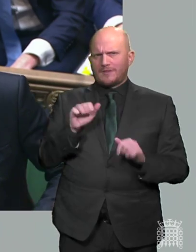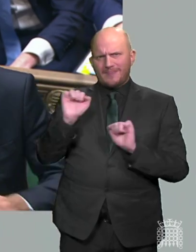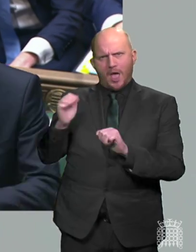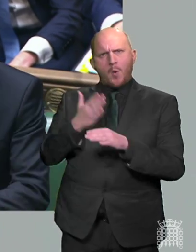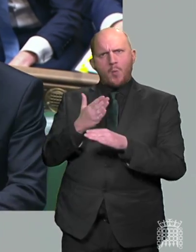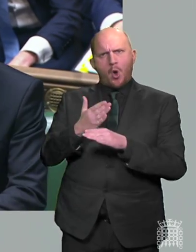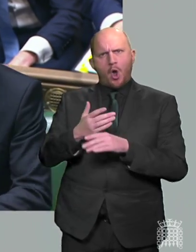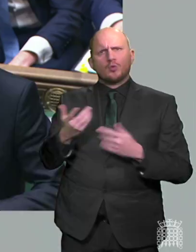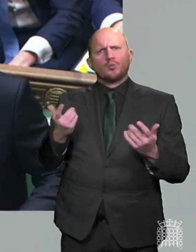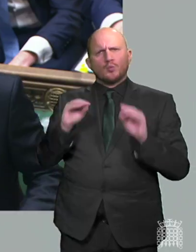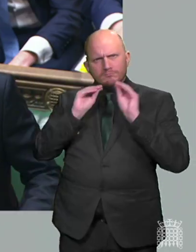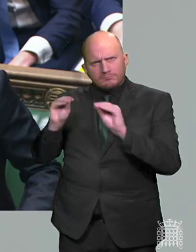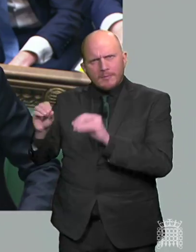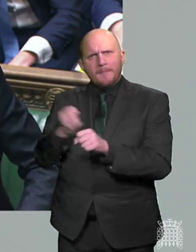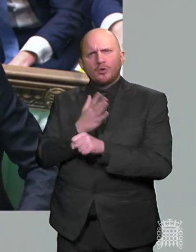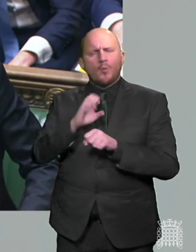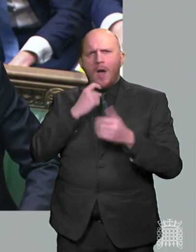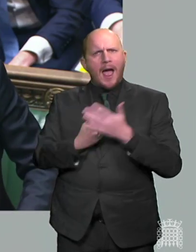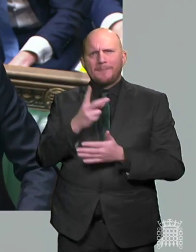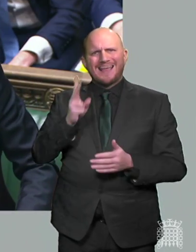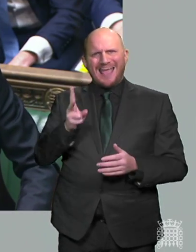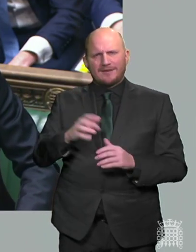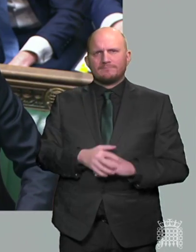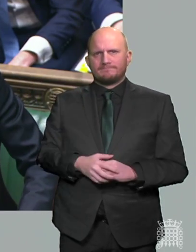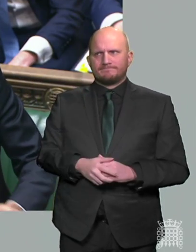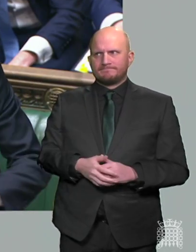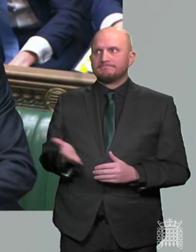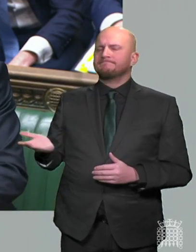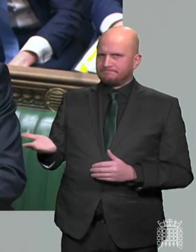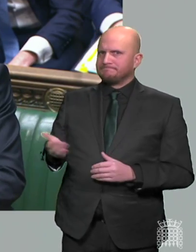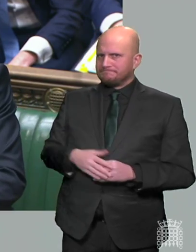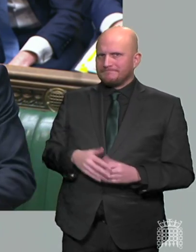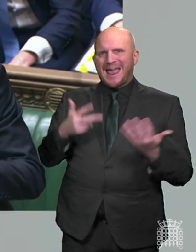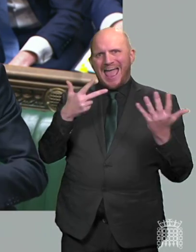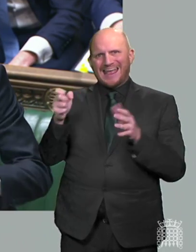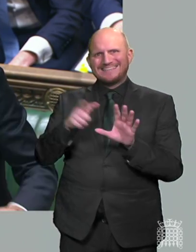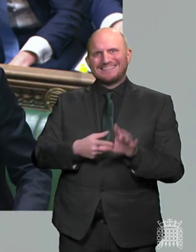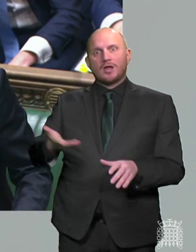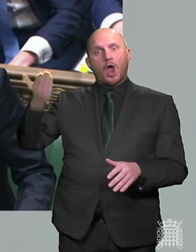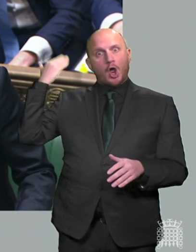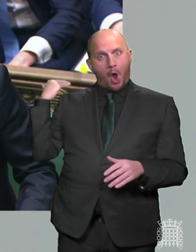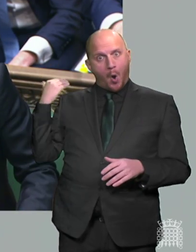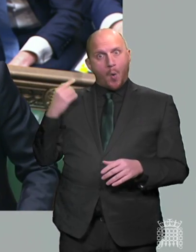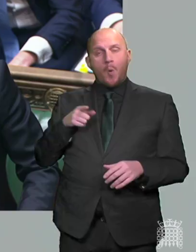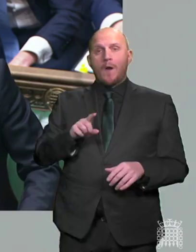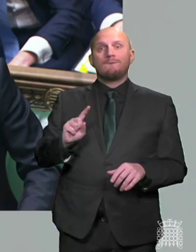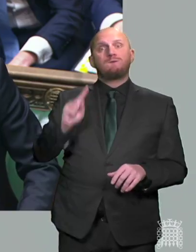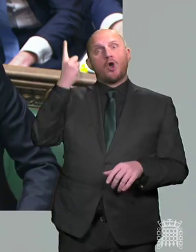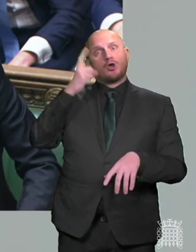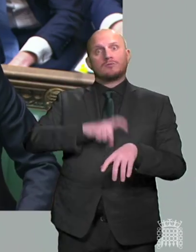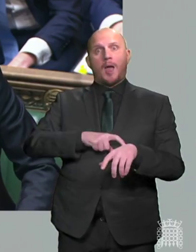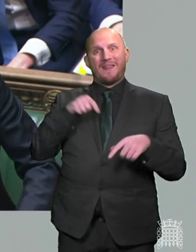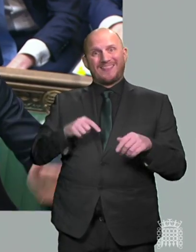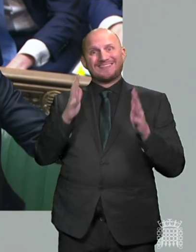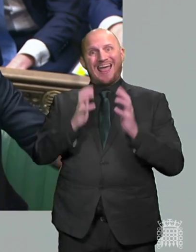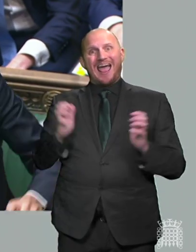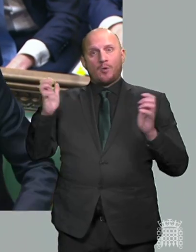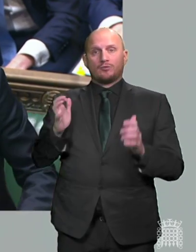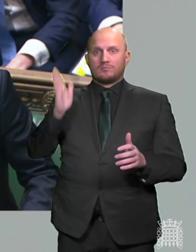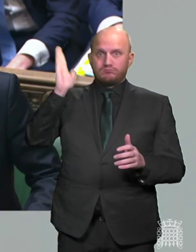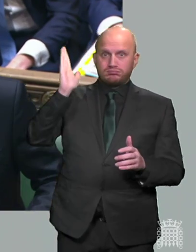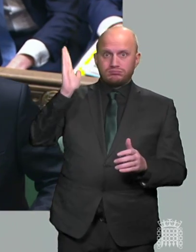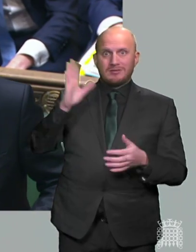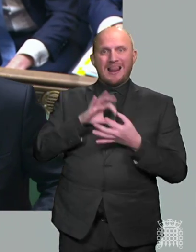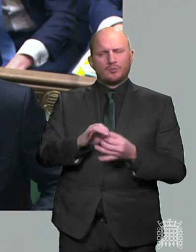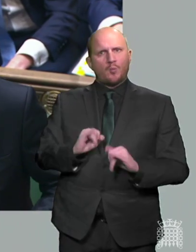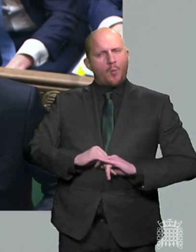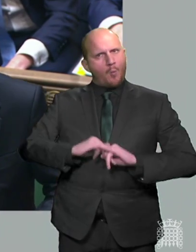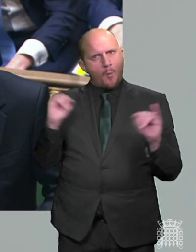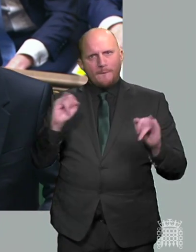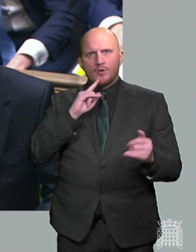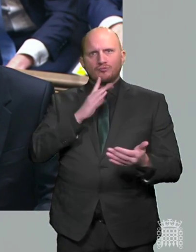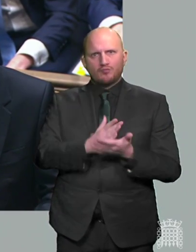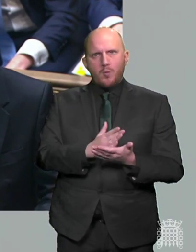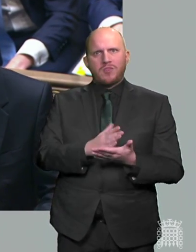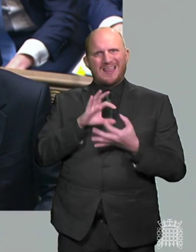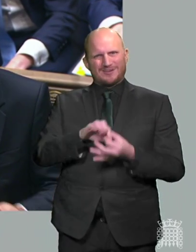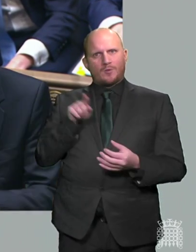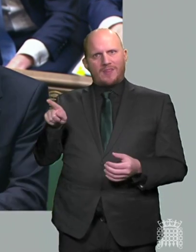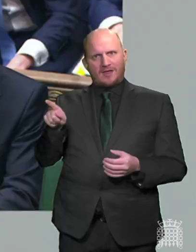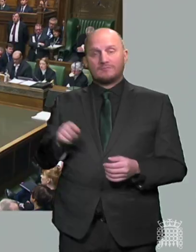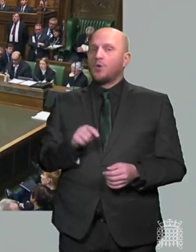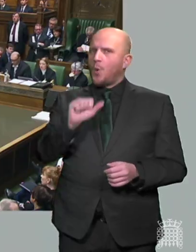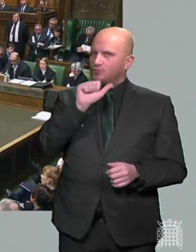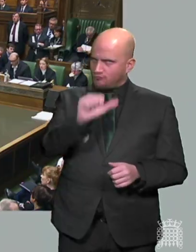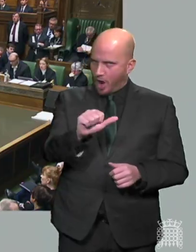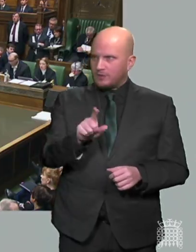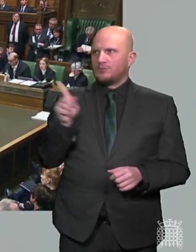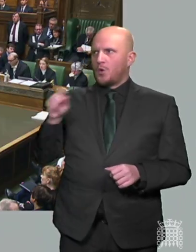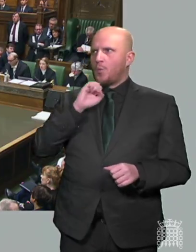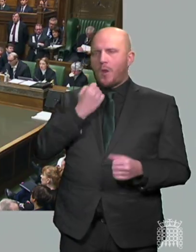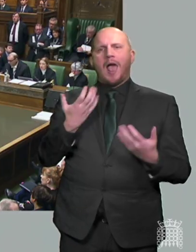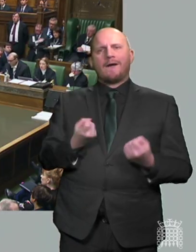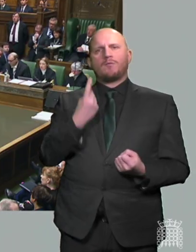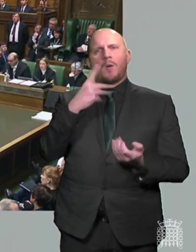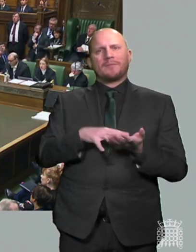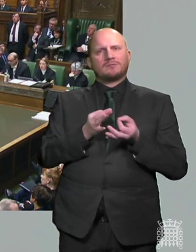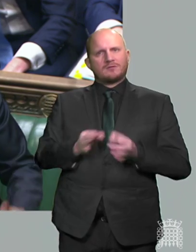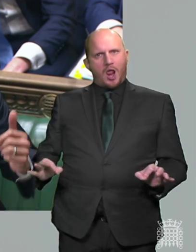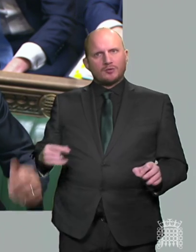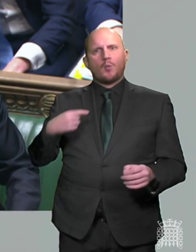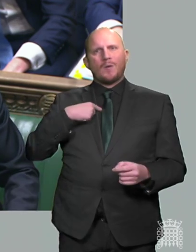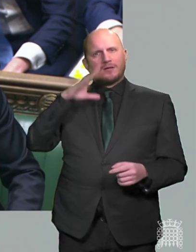Eighty years ago, Parliament listened in stunned silence as the truth of the holocaust was spoken in this House for the very first time, so it is absolutely right that you, Mr Speaker, lead a moment of silence in which we will stand together to remember and reaffirm that truth.